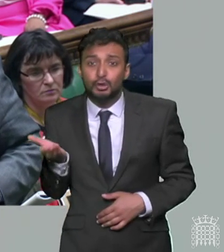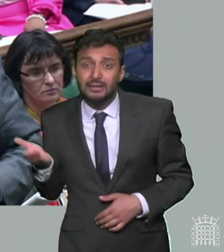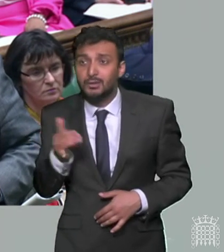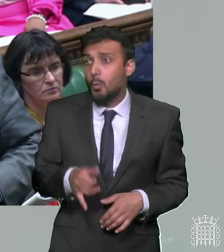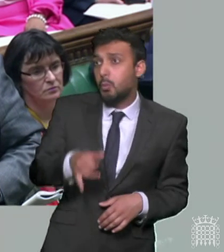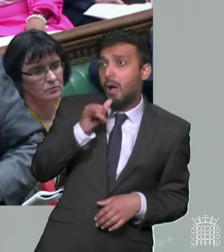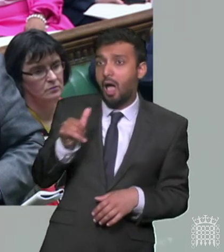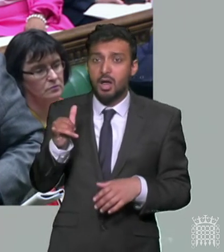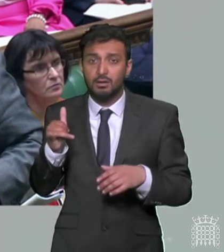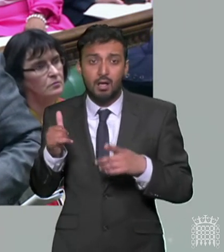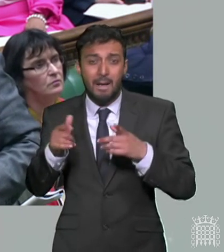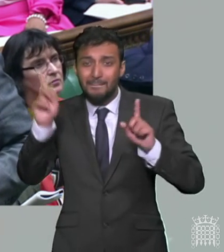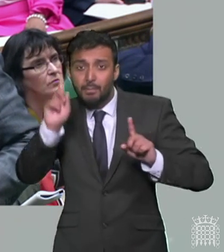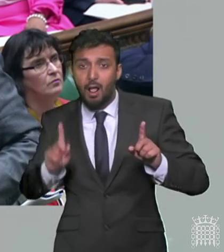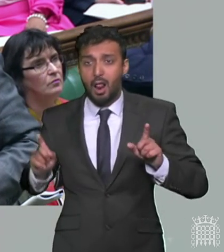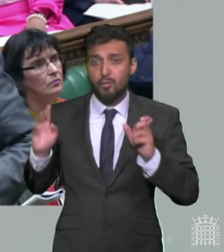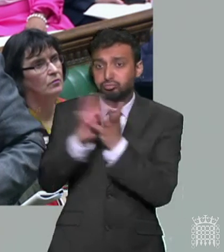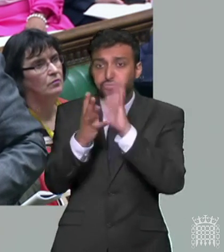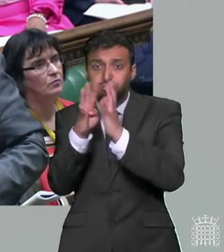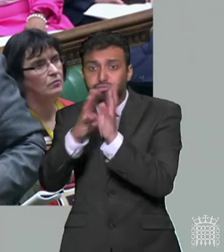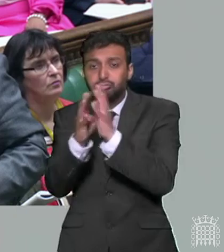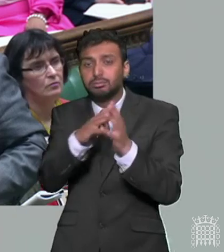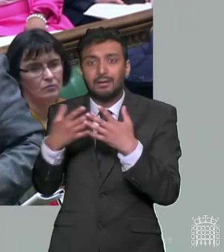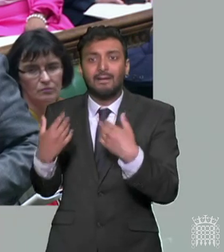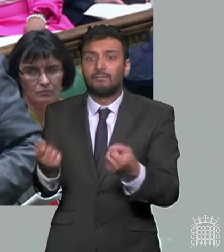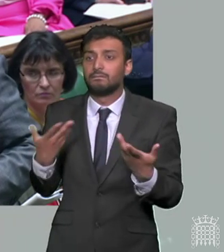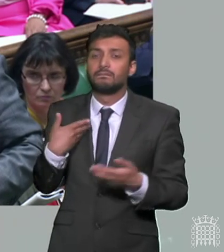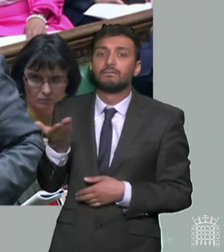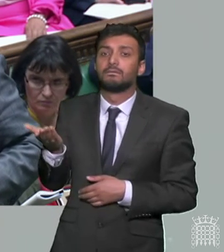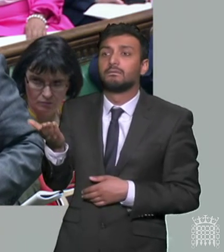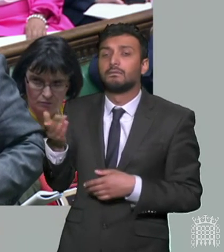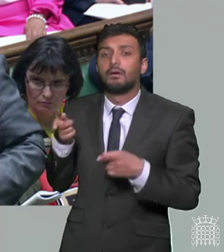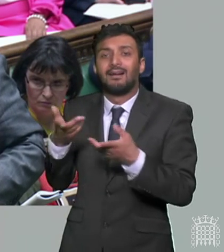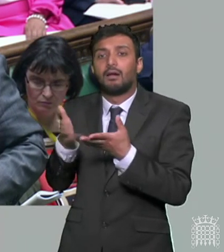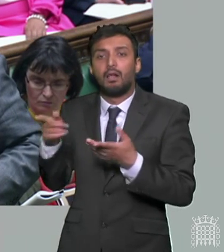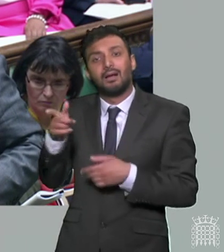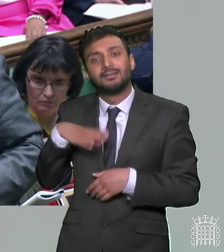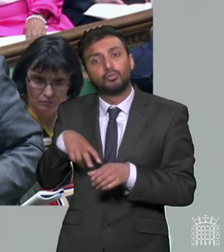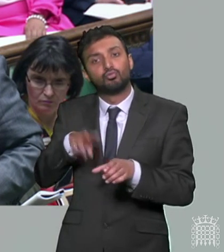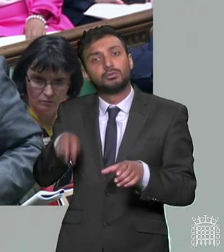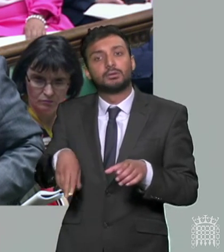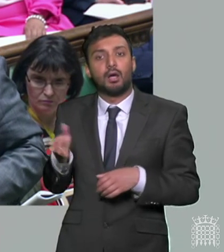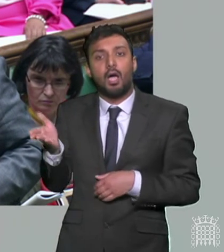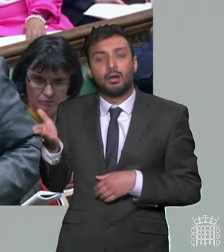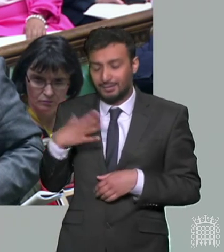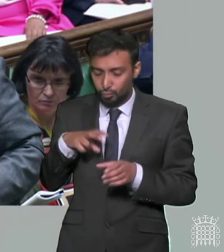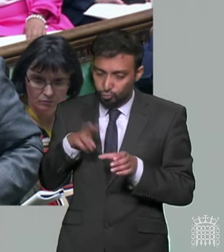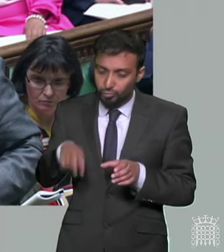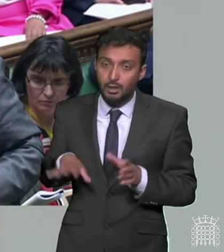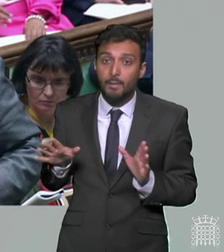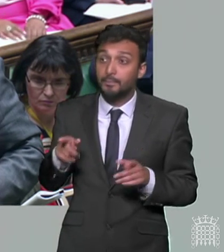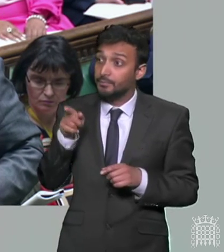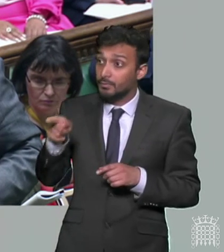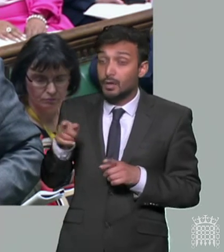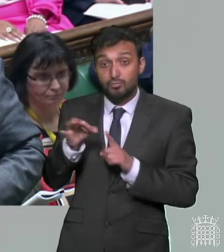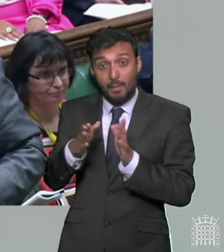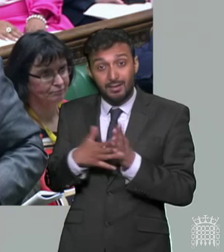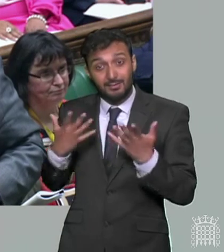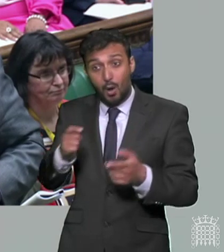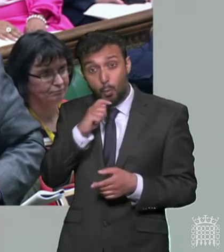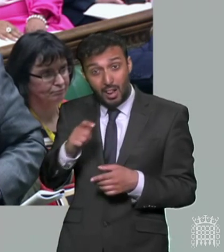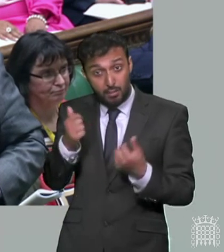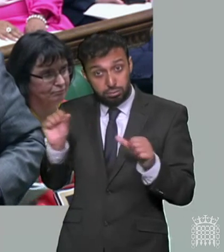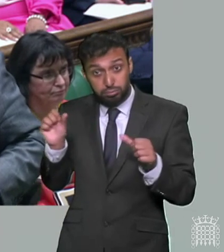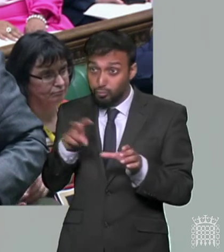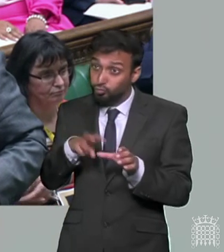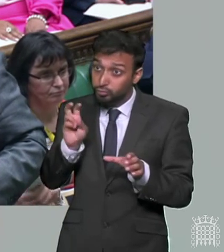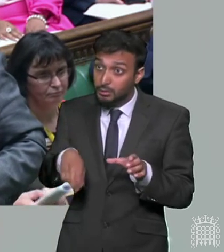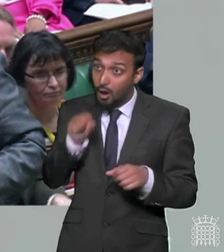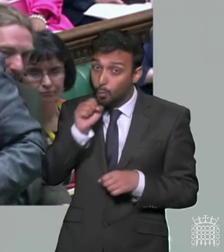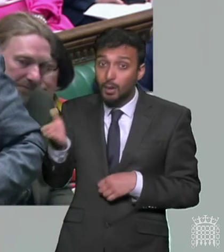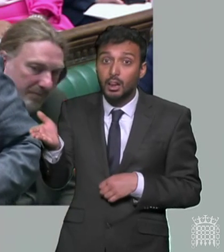The charge of misleading Parliament is a resignation matter; will the Prime Minister now finally resign?